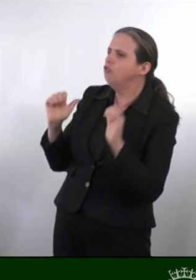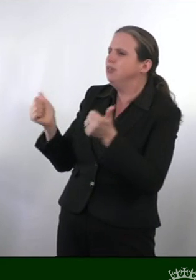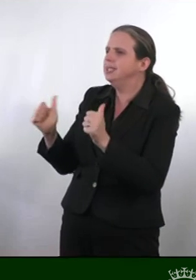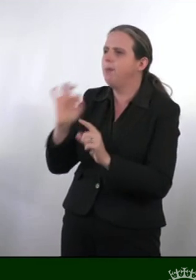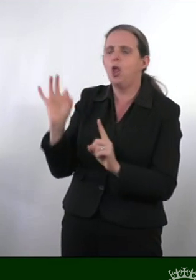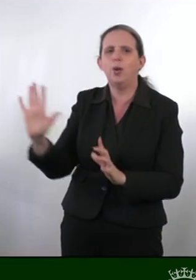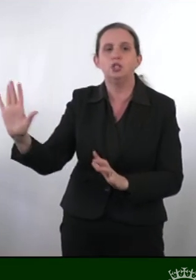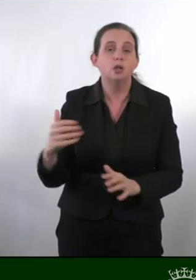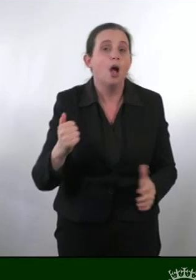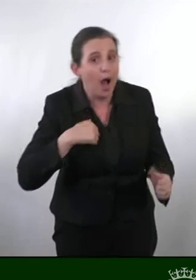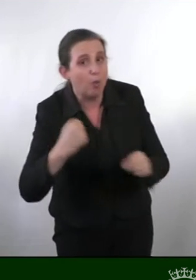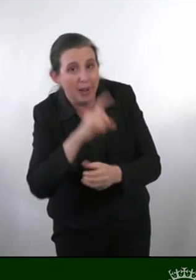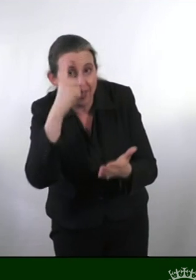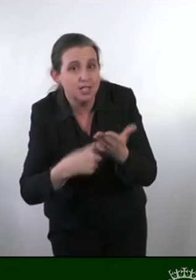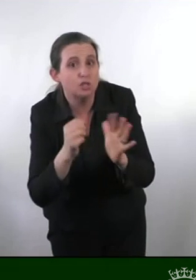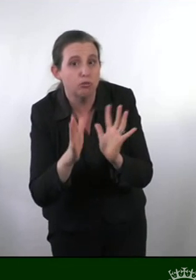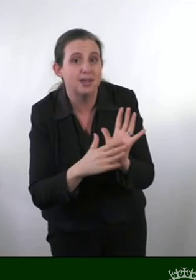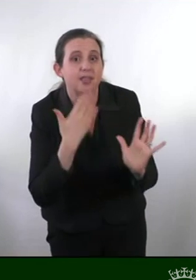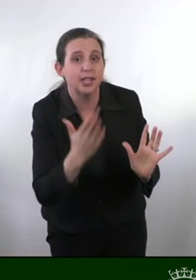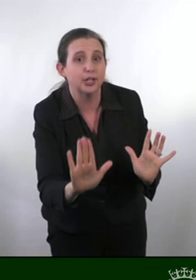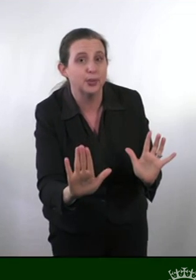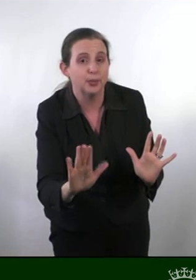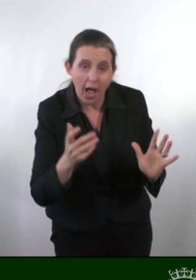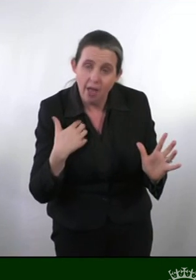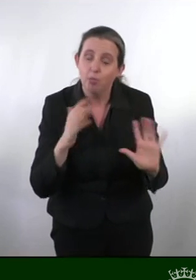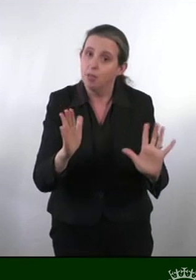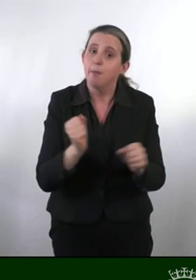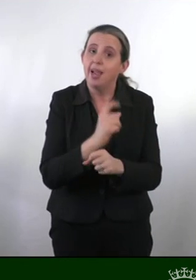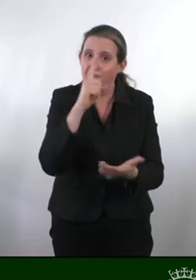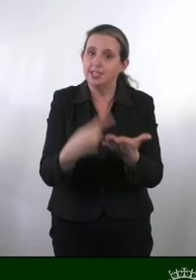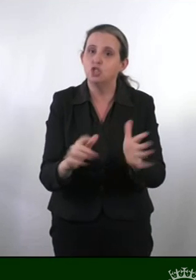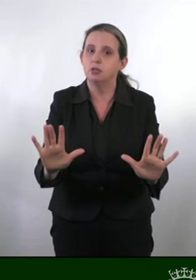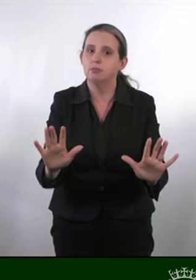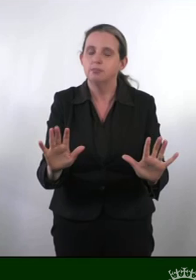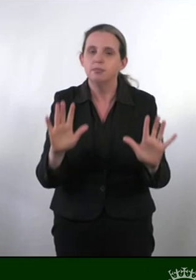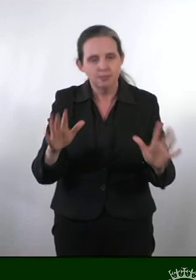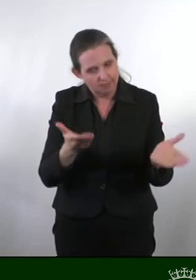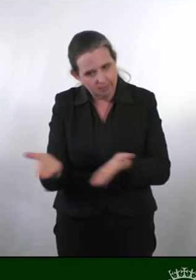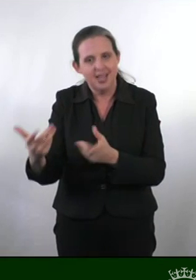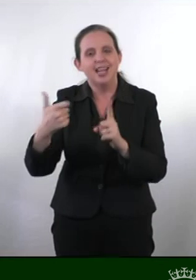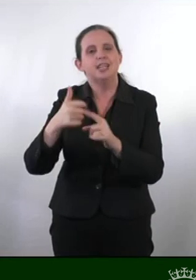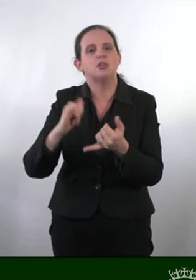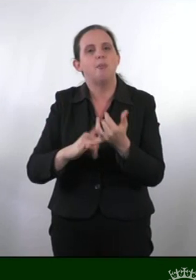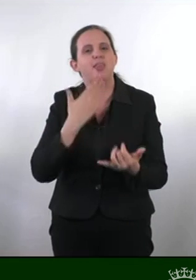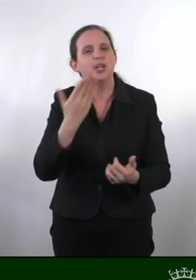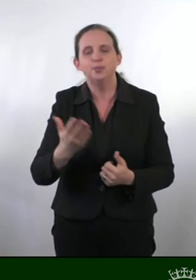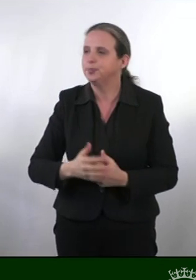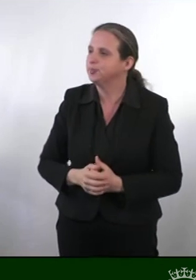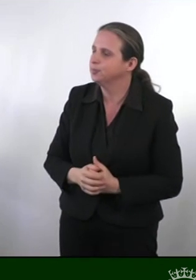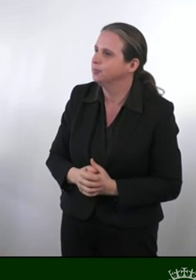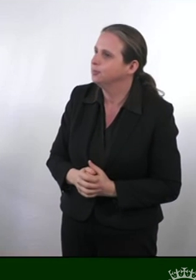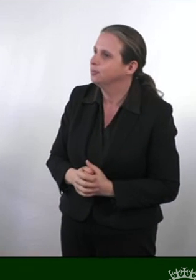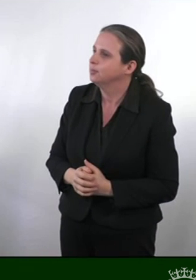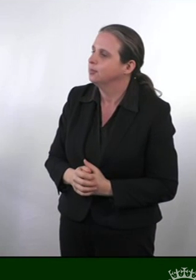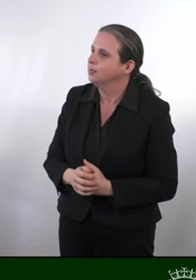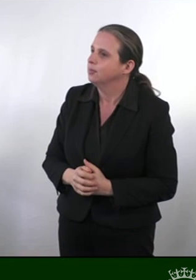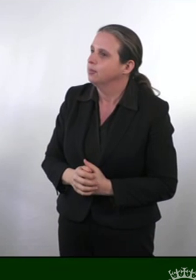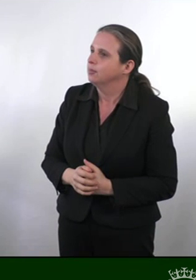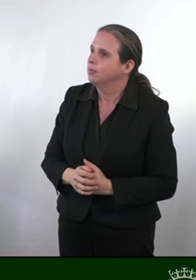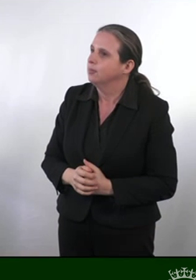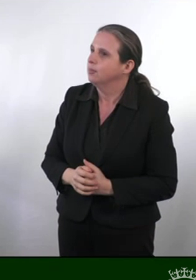I think I will make that decision, Prime Minister. Thankfully we have got the sound—we do not want to lose it.